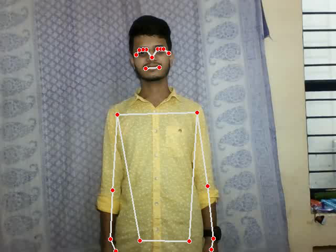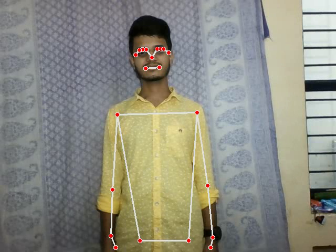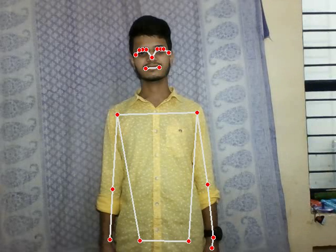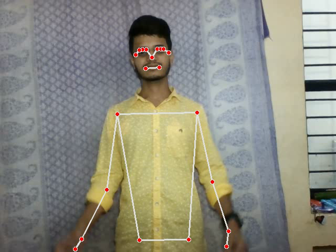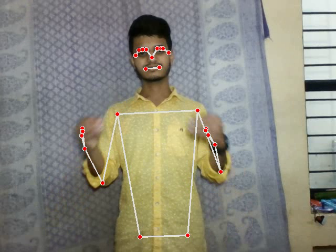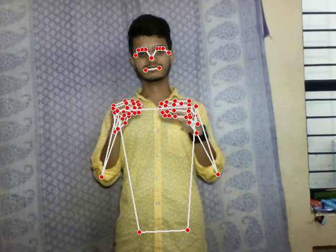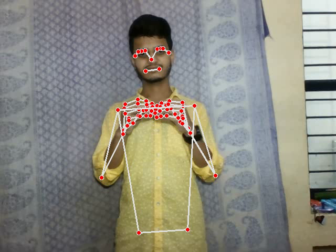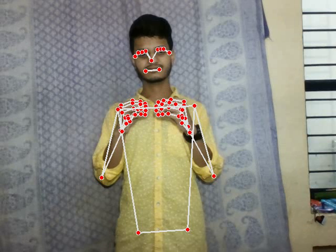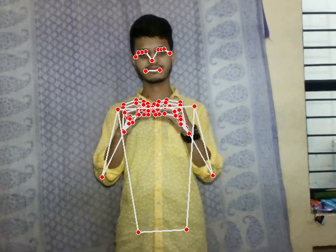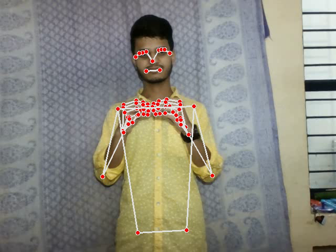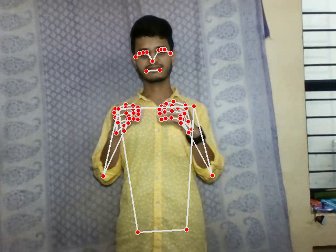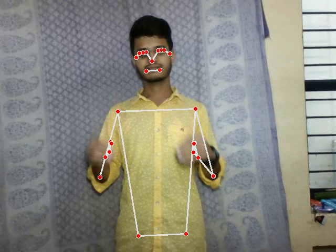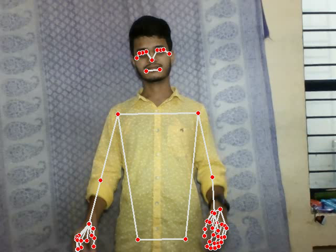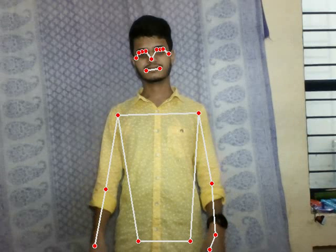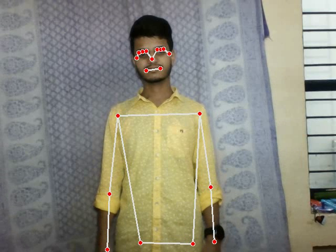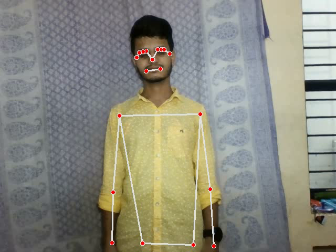more